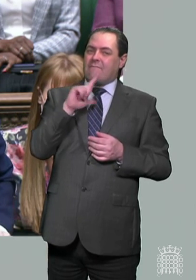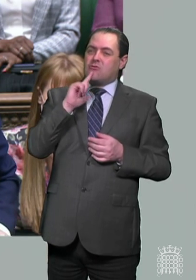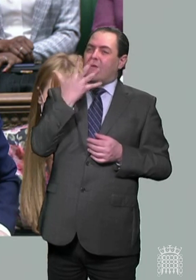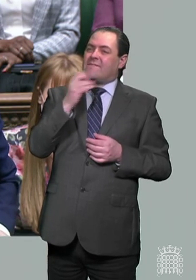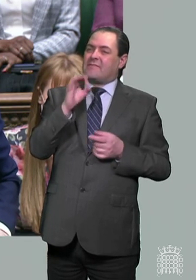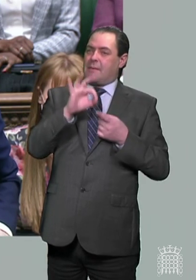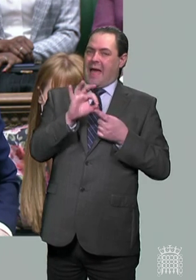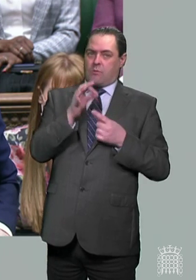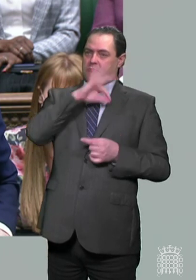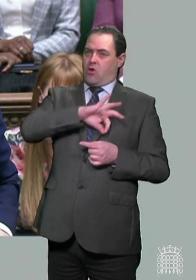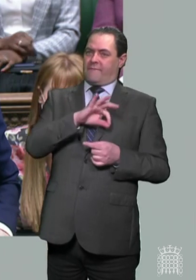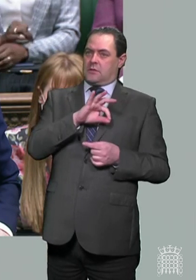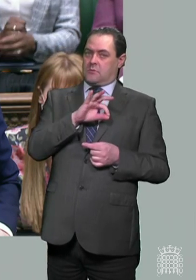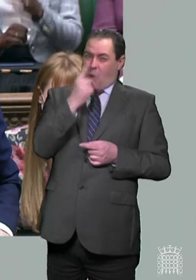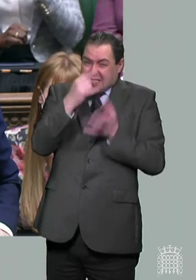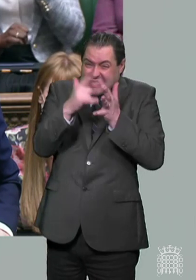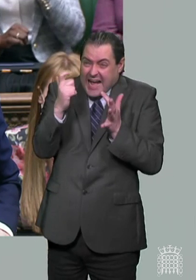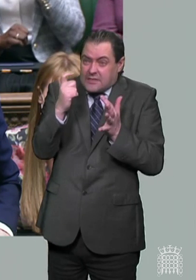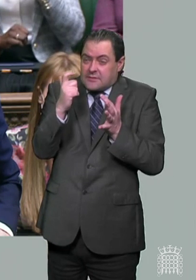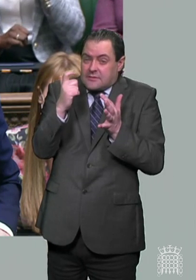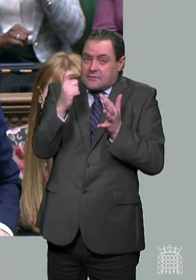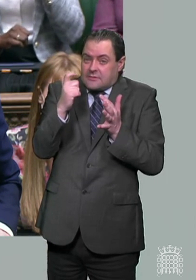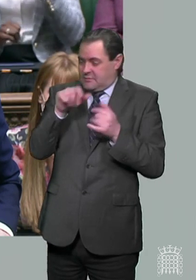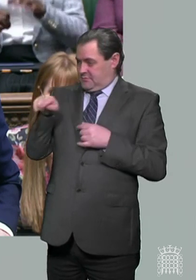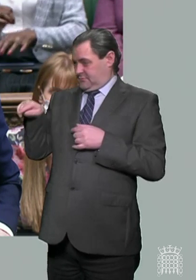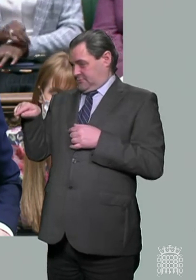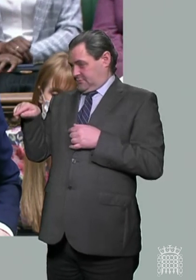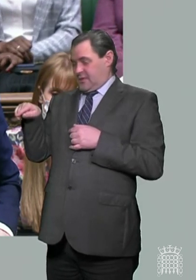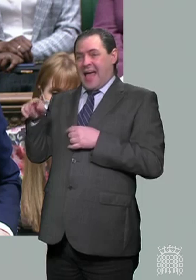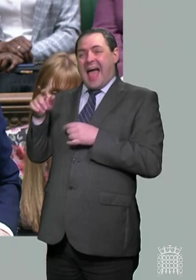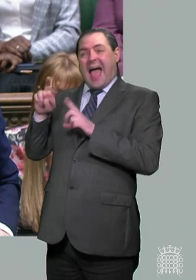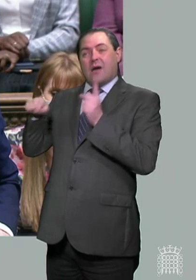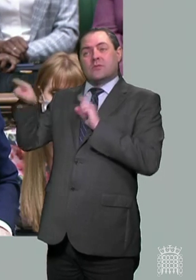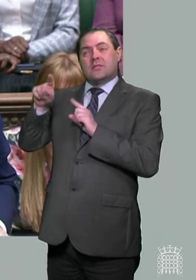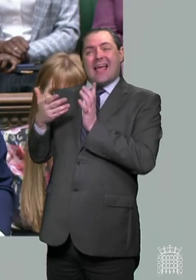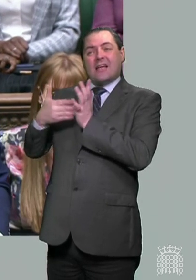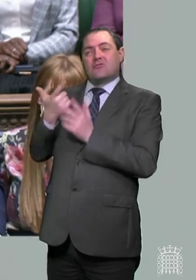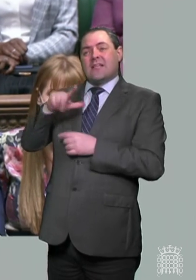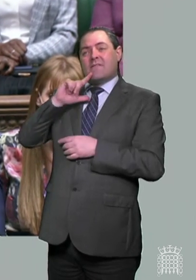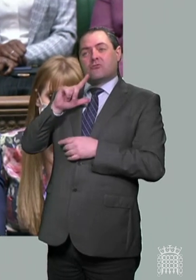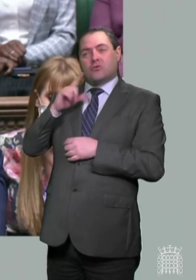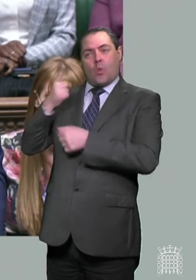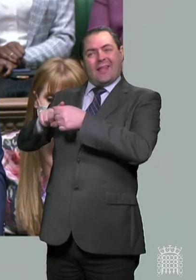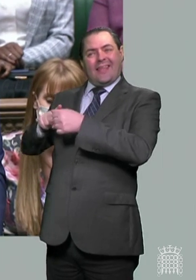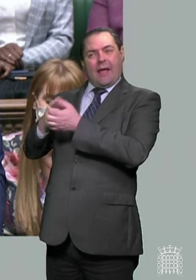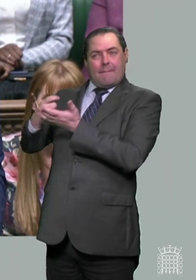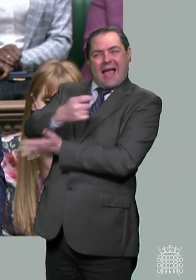At the same time, households are facing an extra £700 a year on their bills.